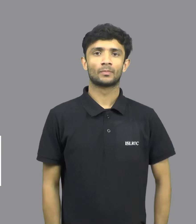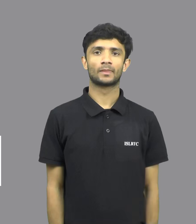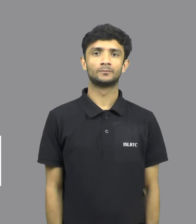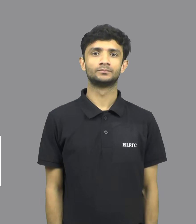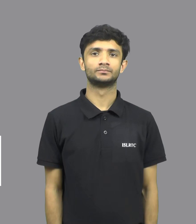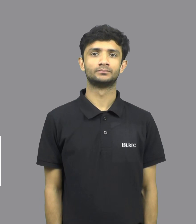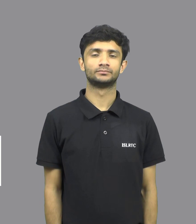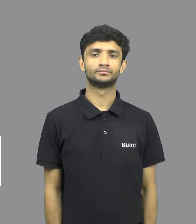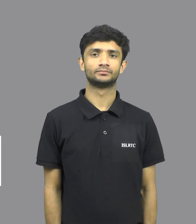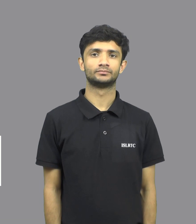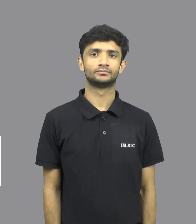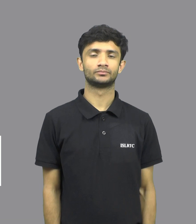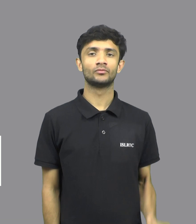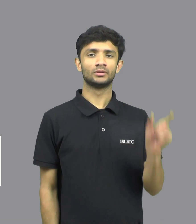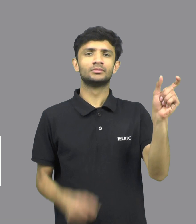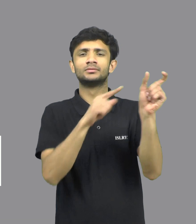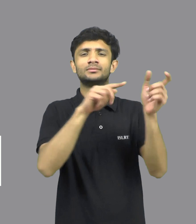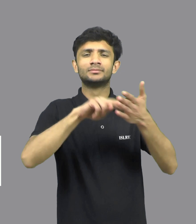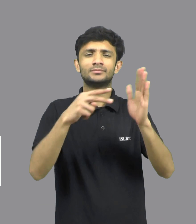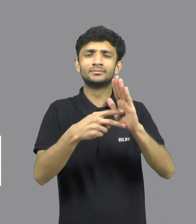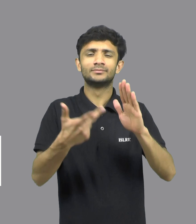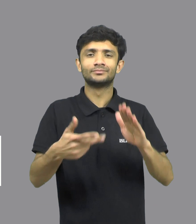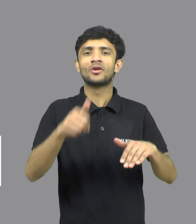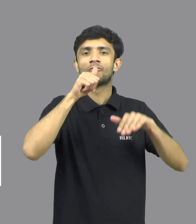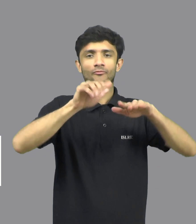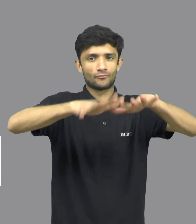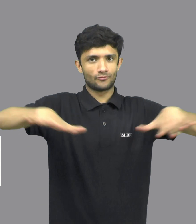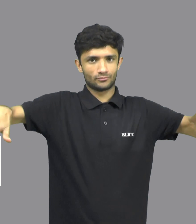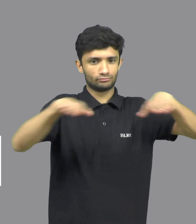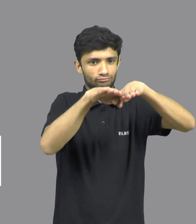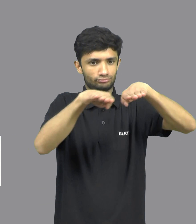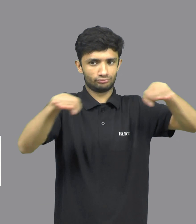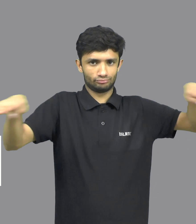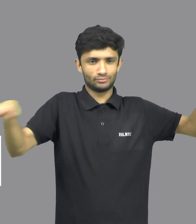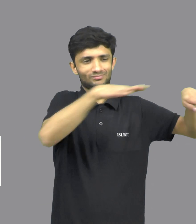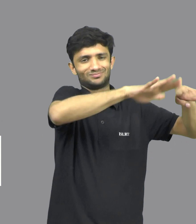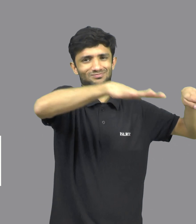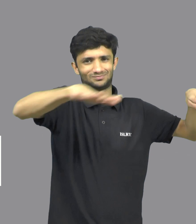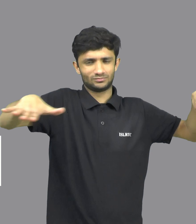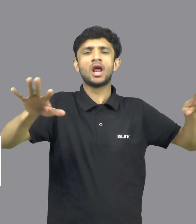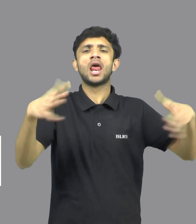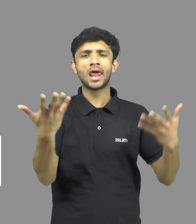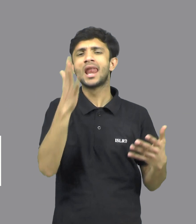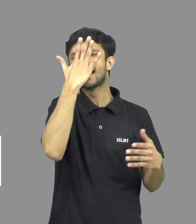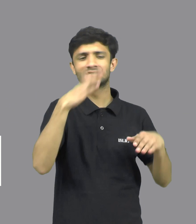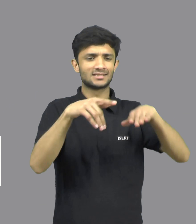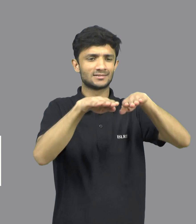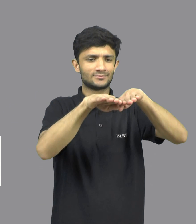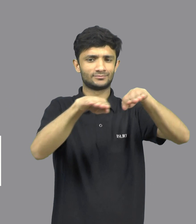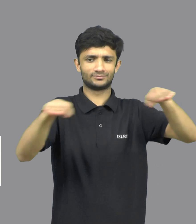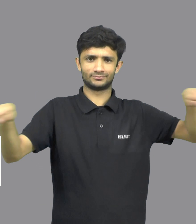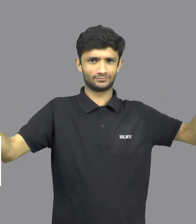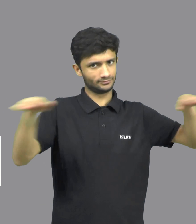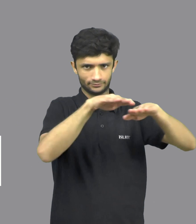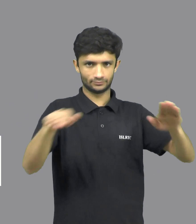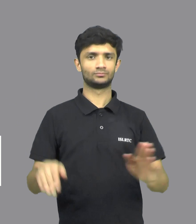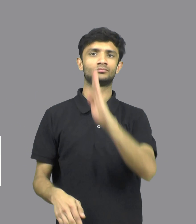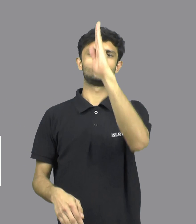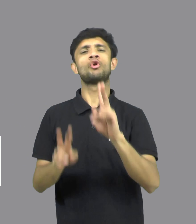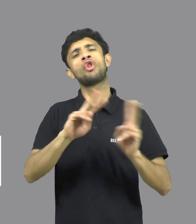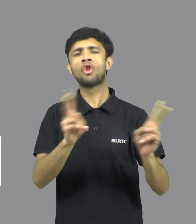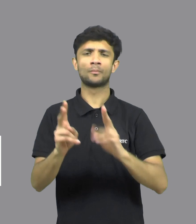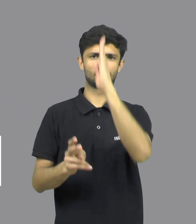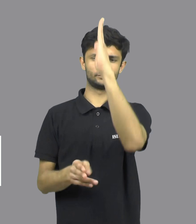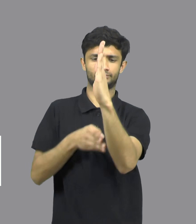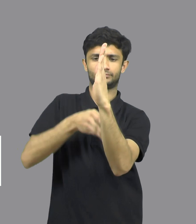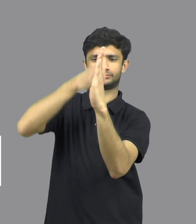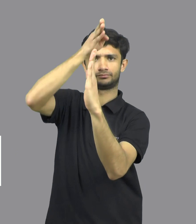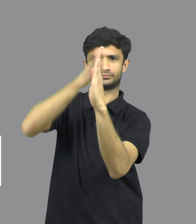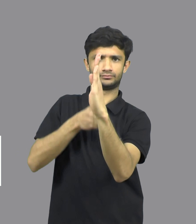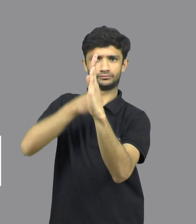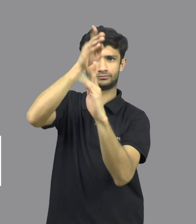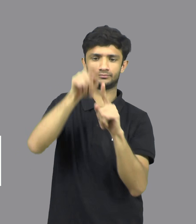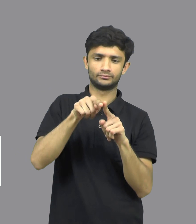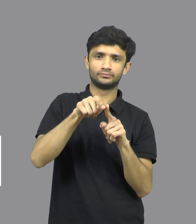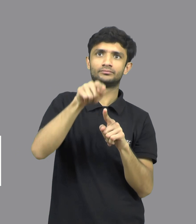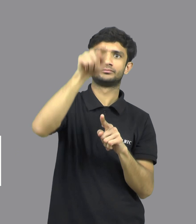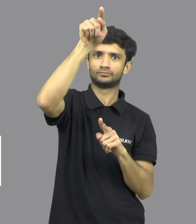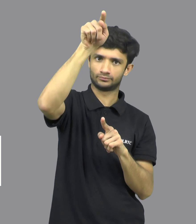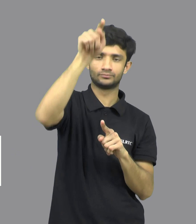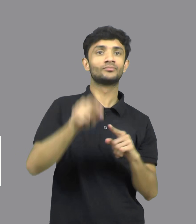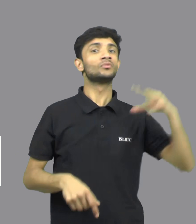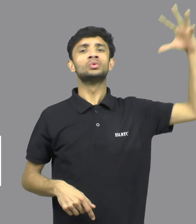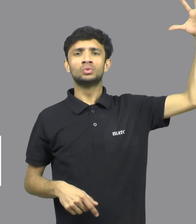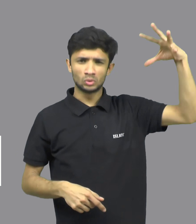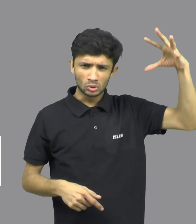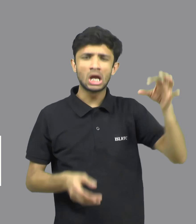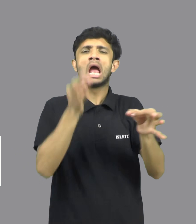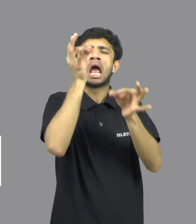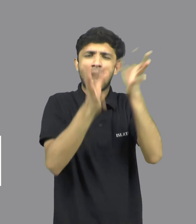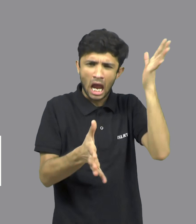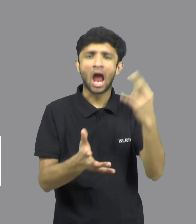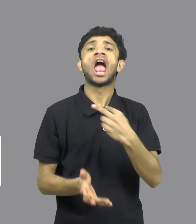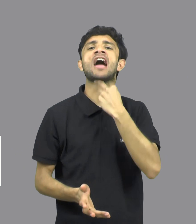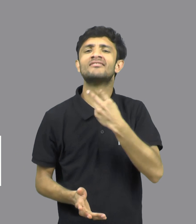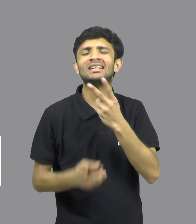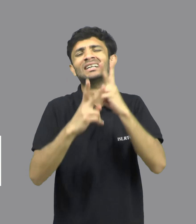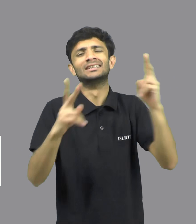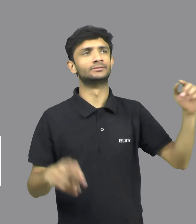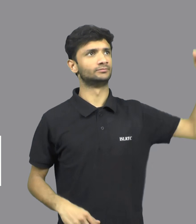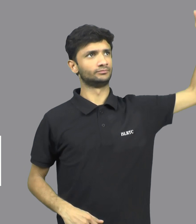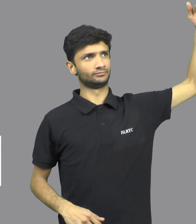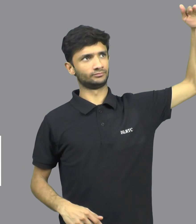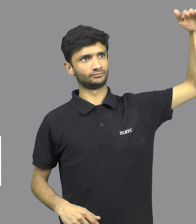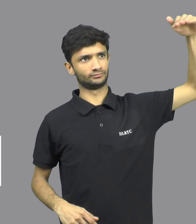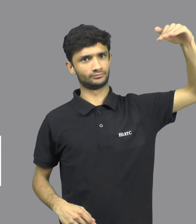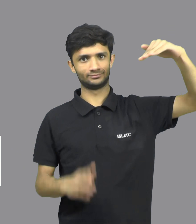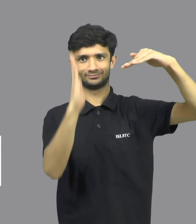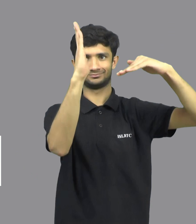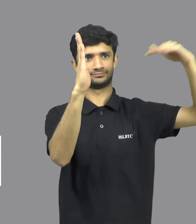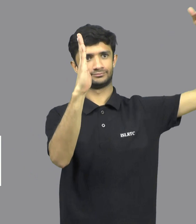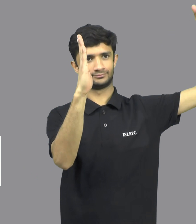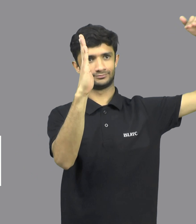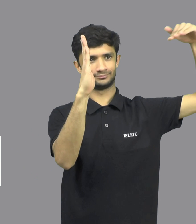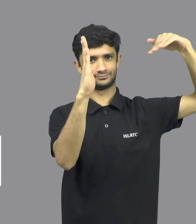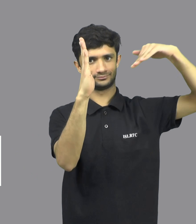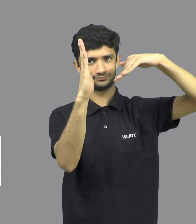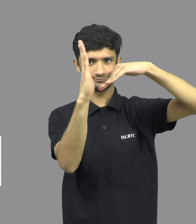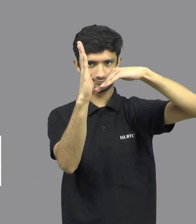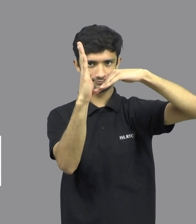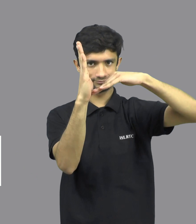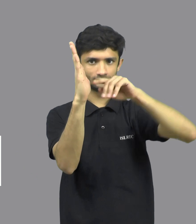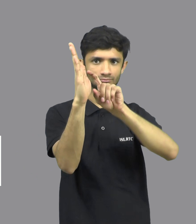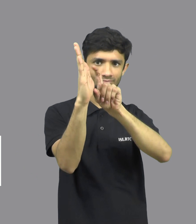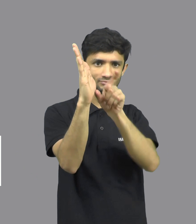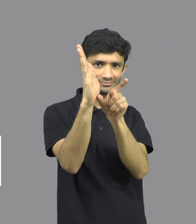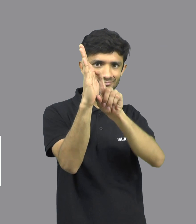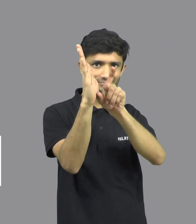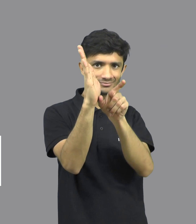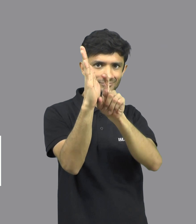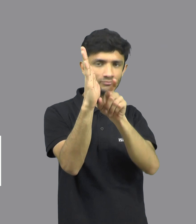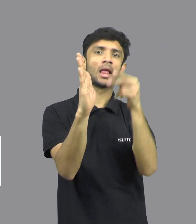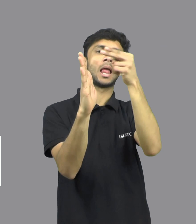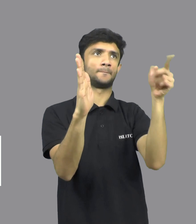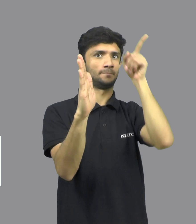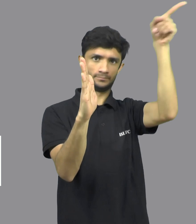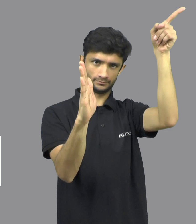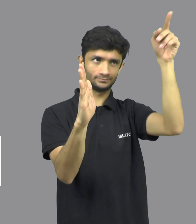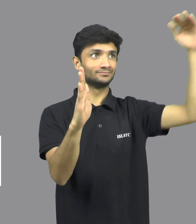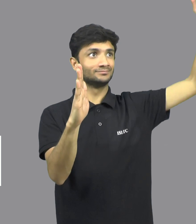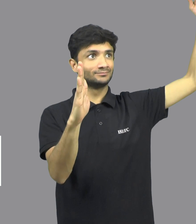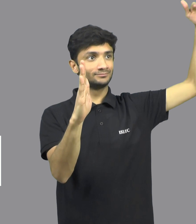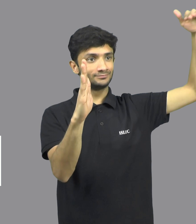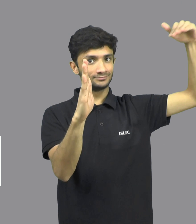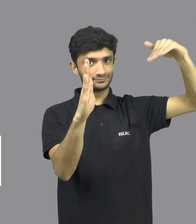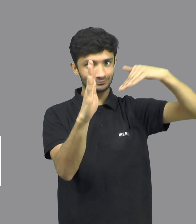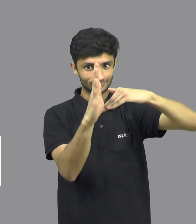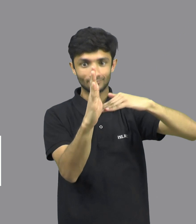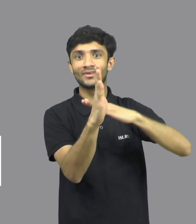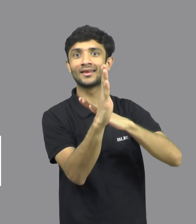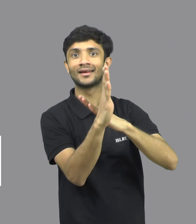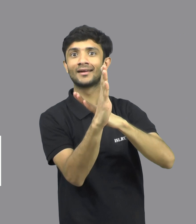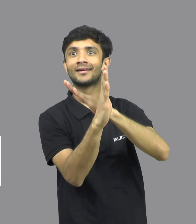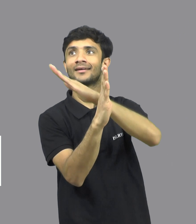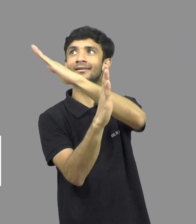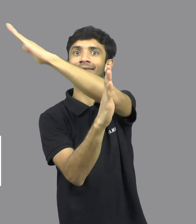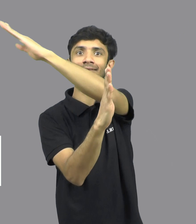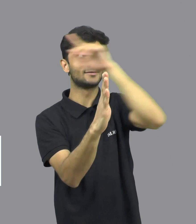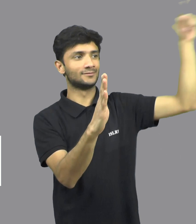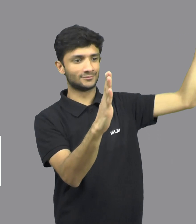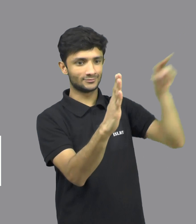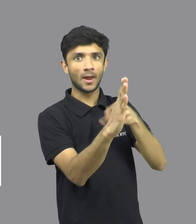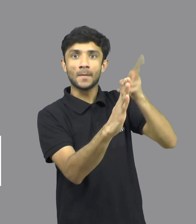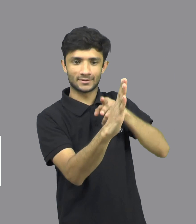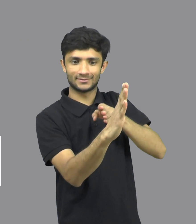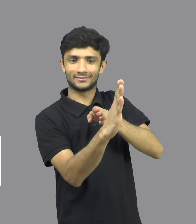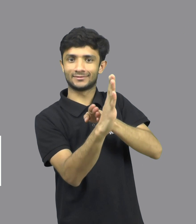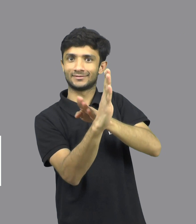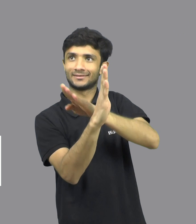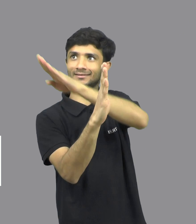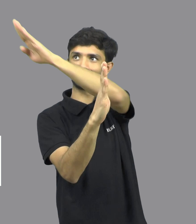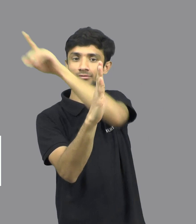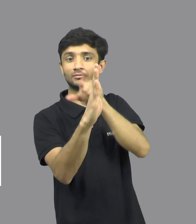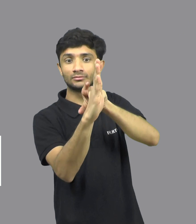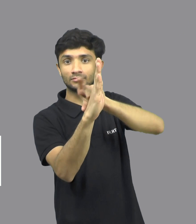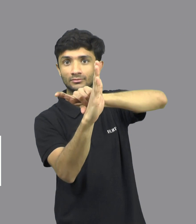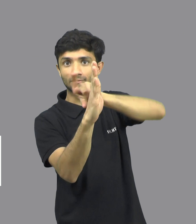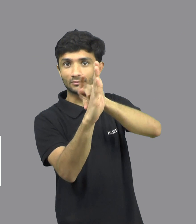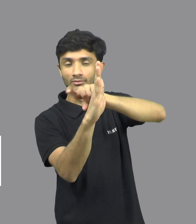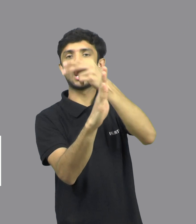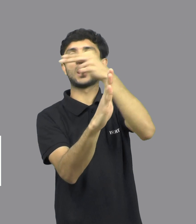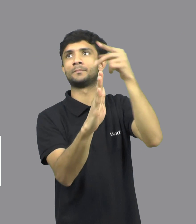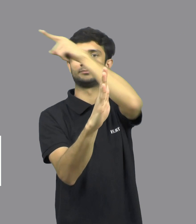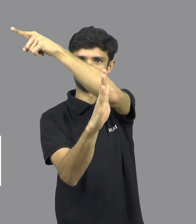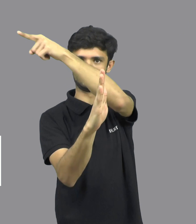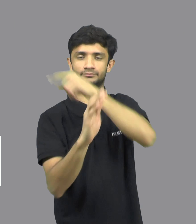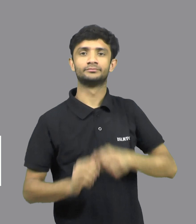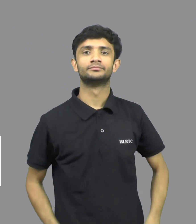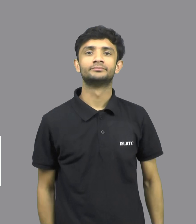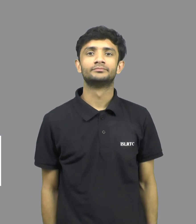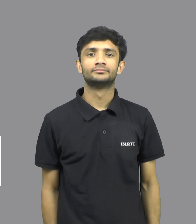Angle of Incidence and Angle of Reflection